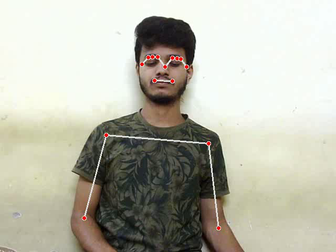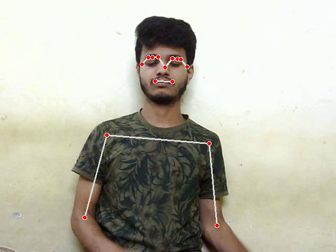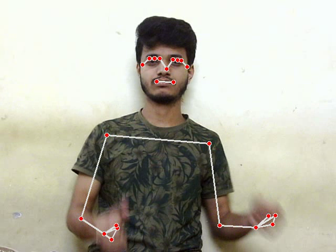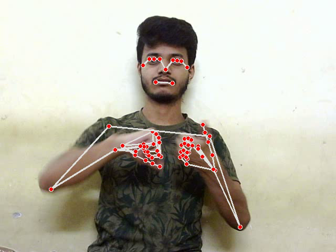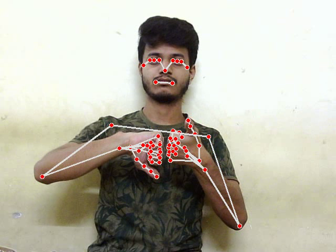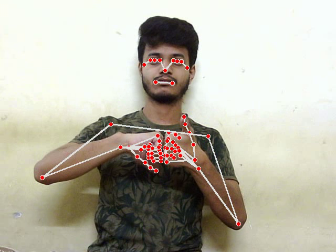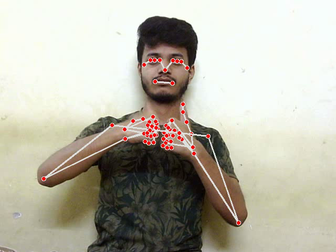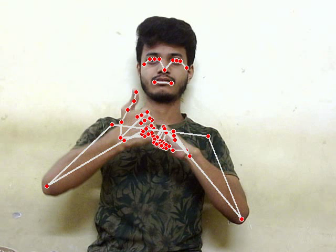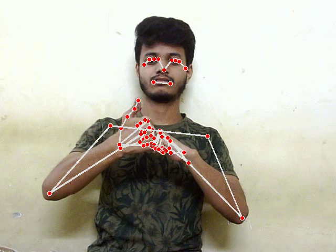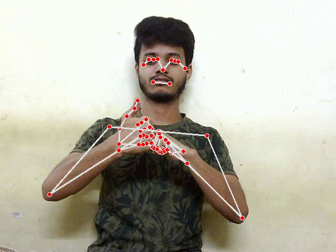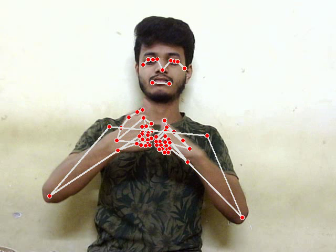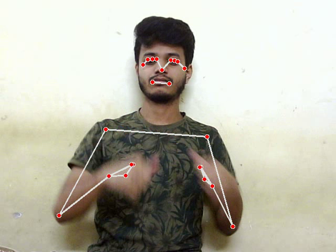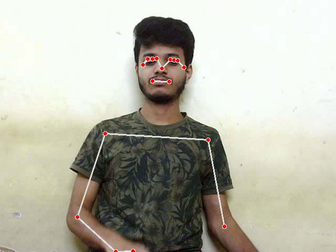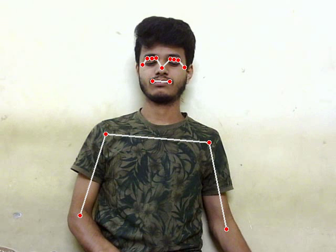how